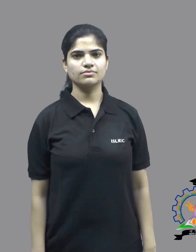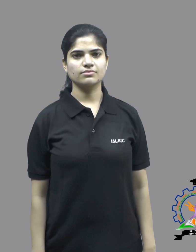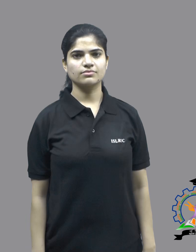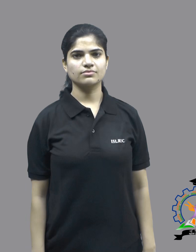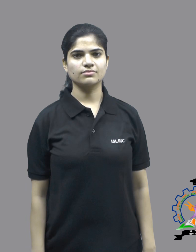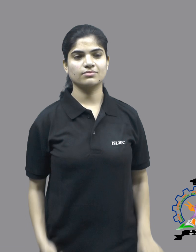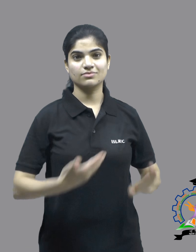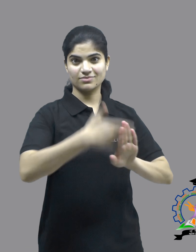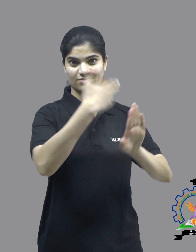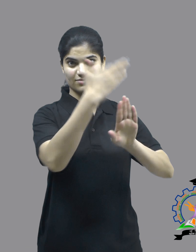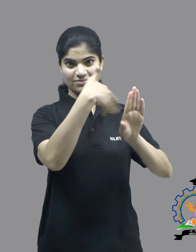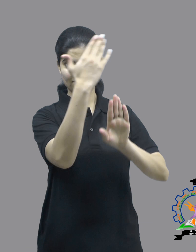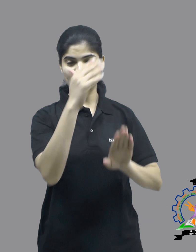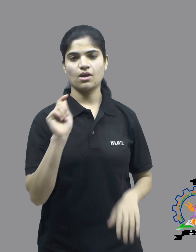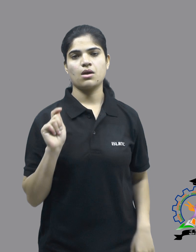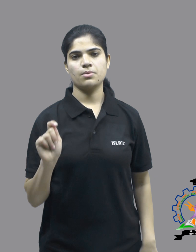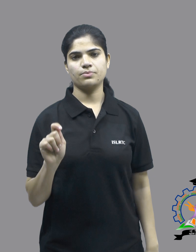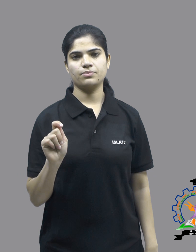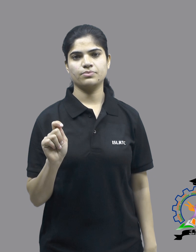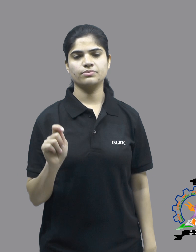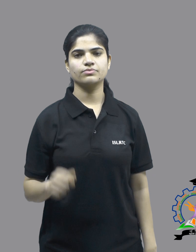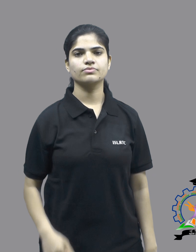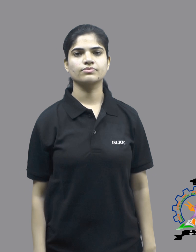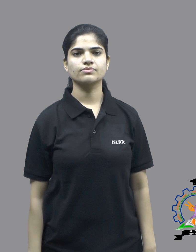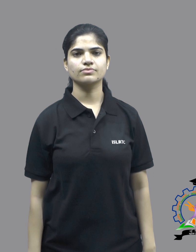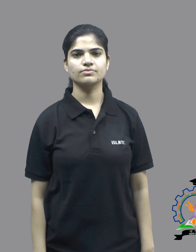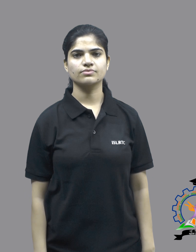Mason